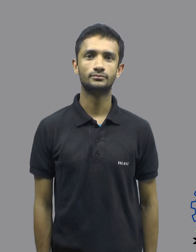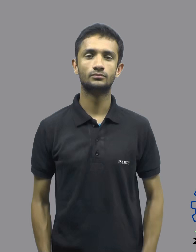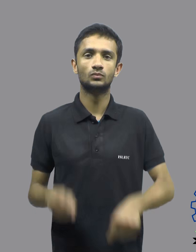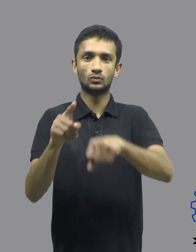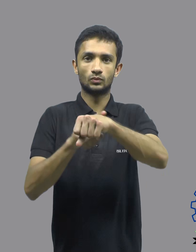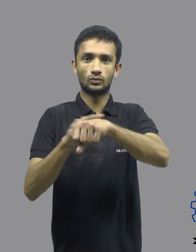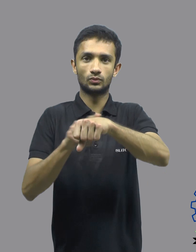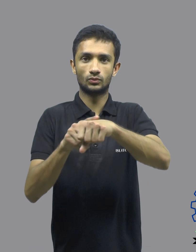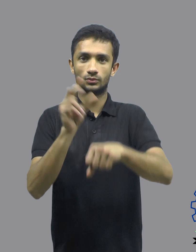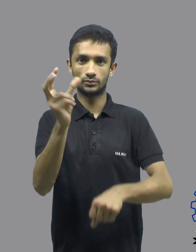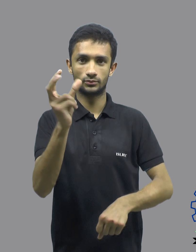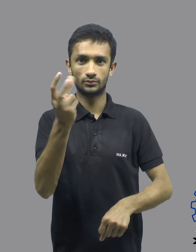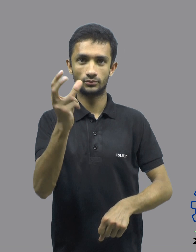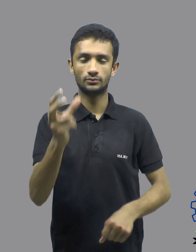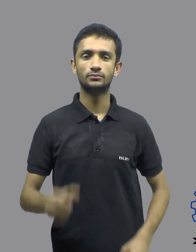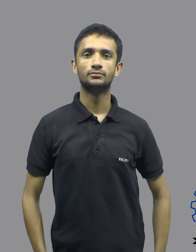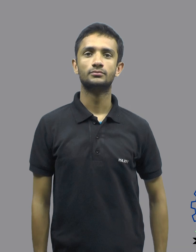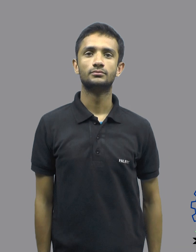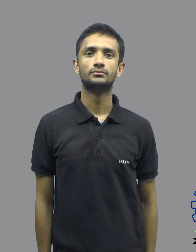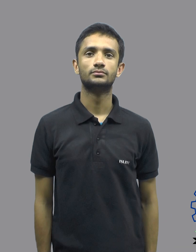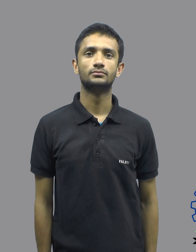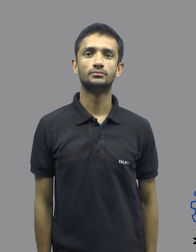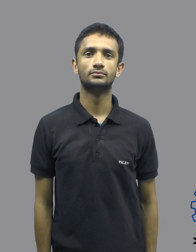Chikoo